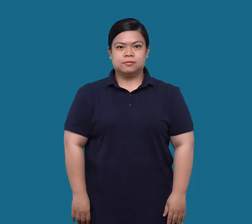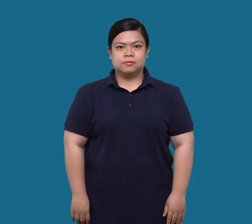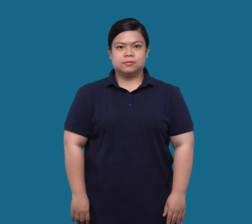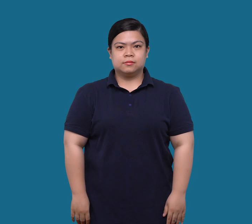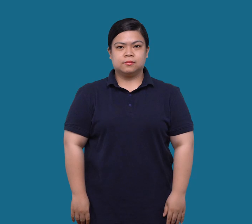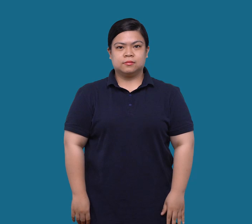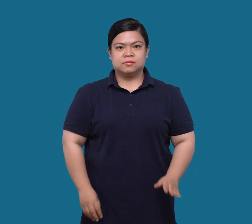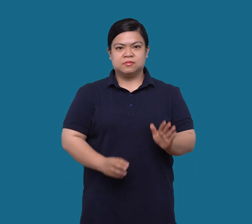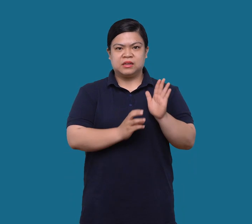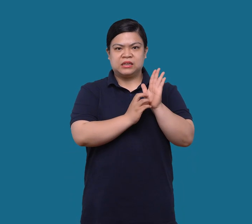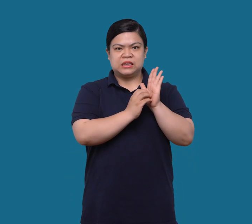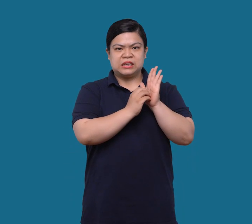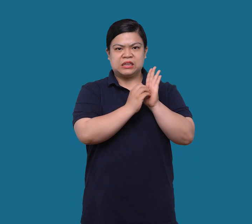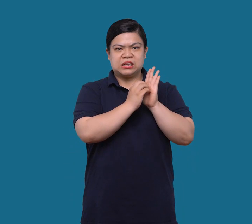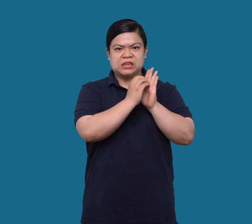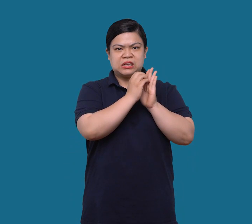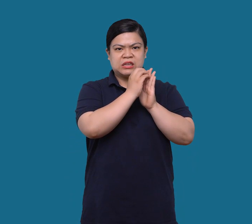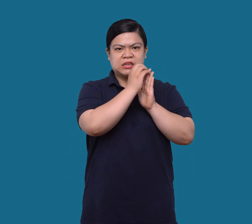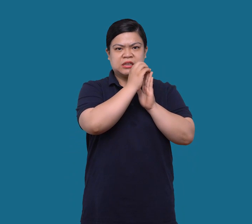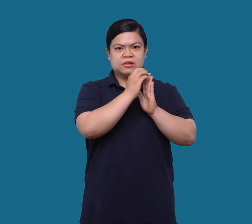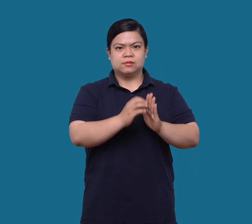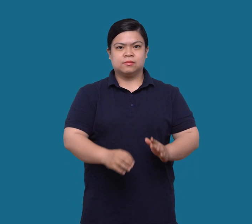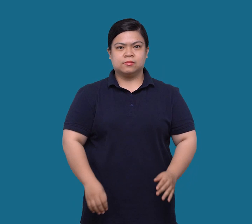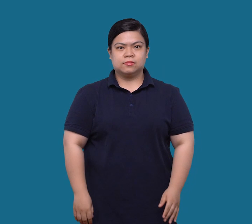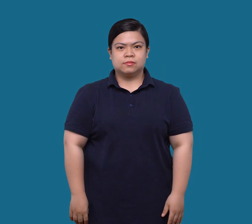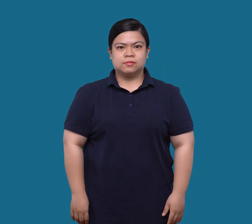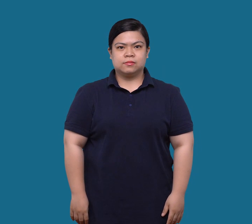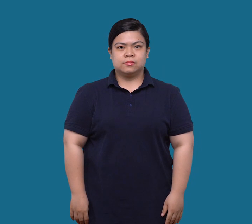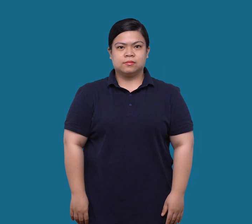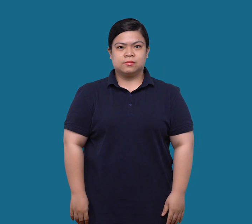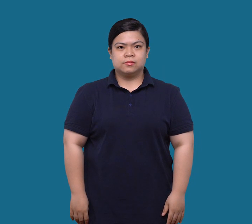ung thư